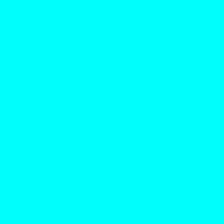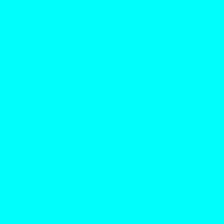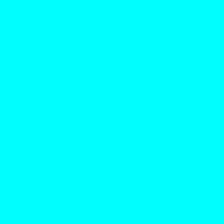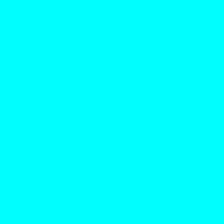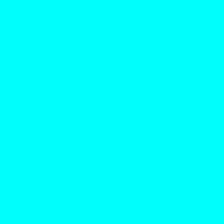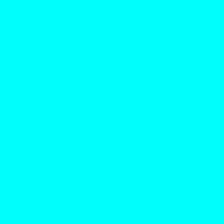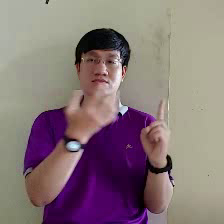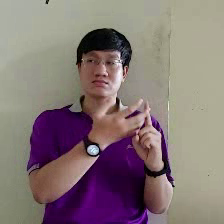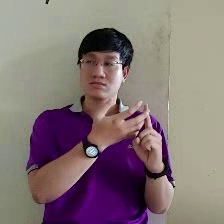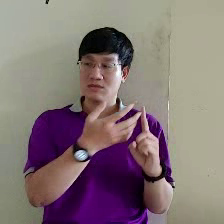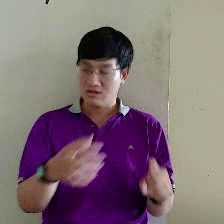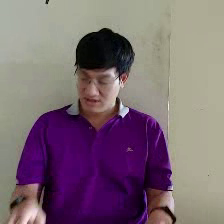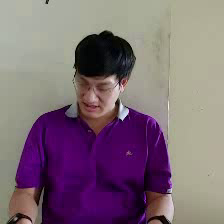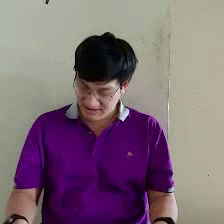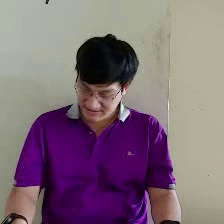Hâm mộ